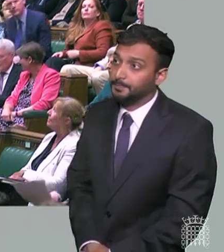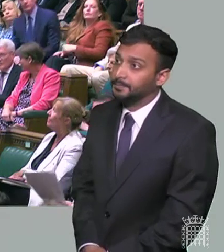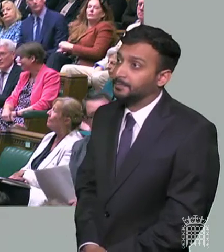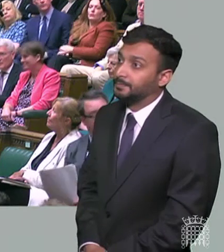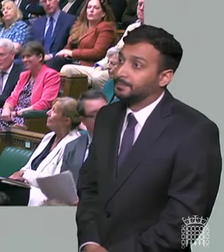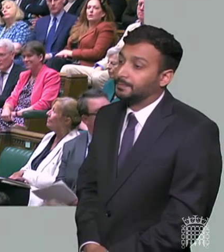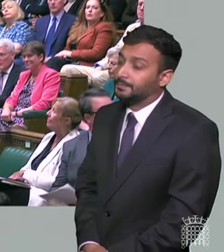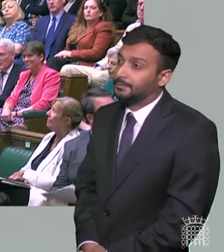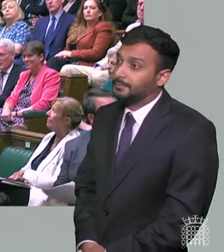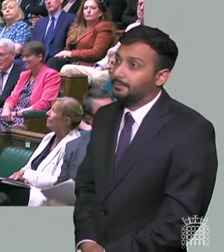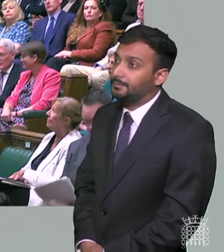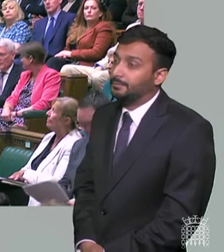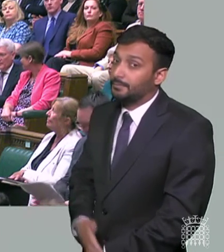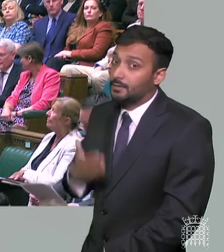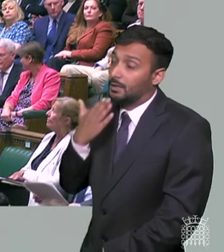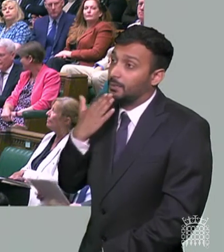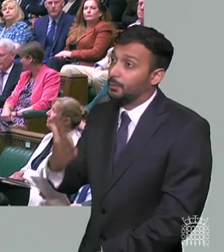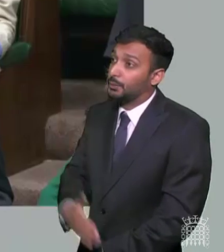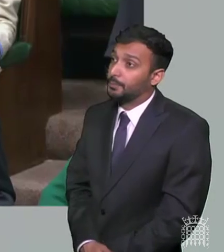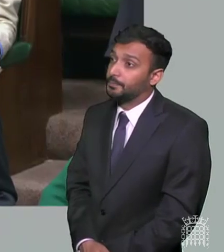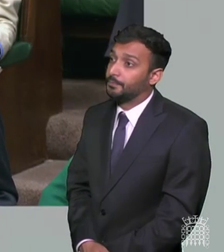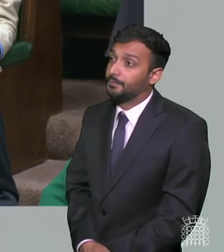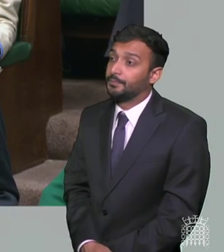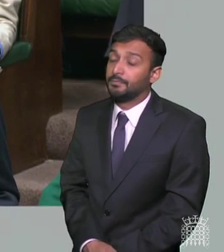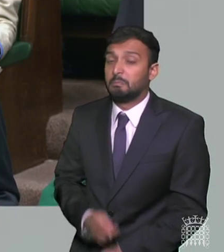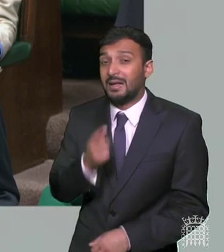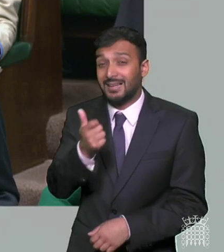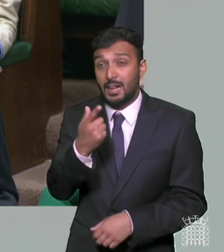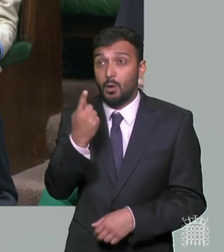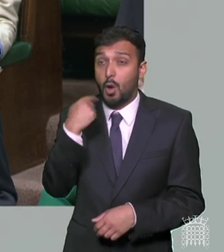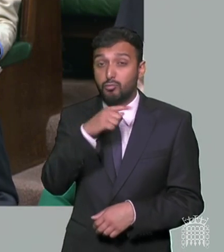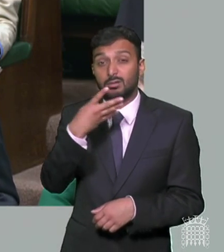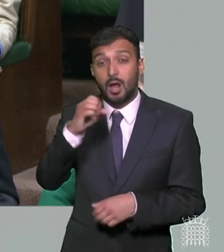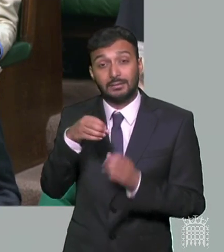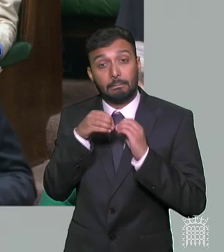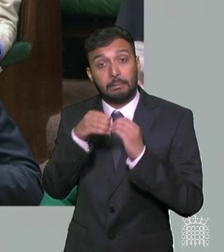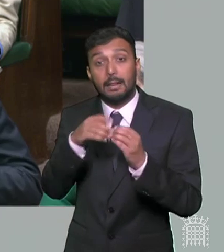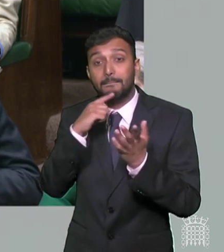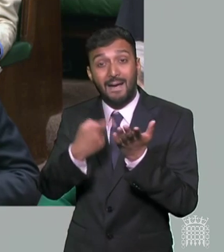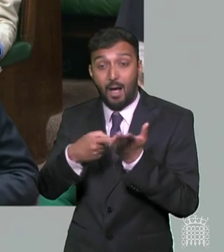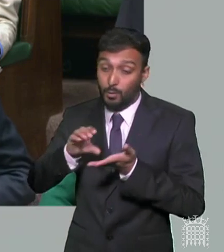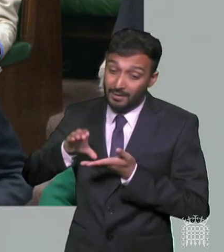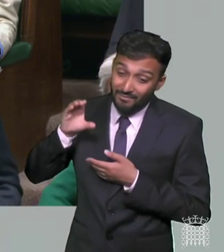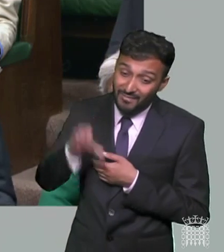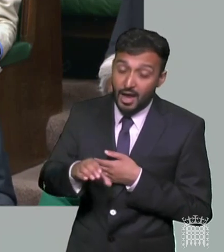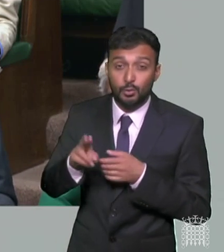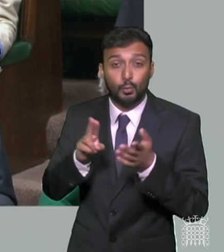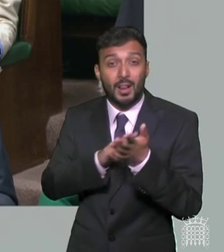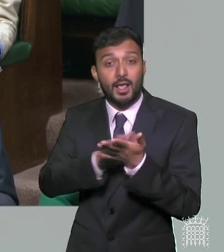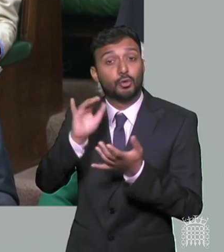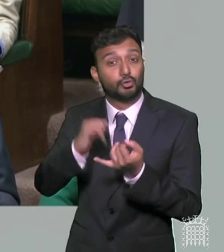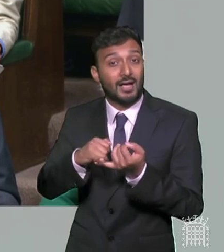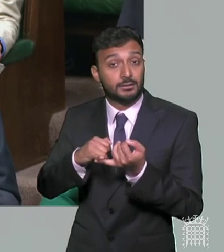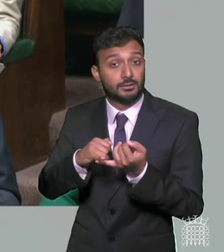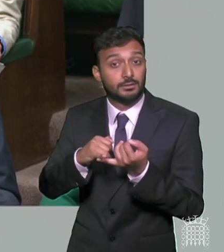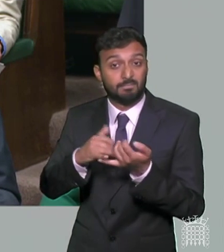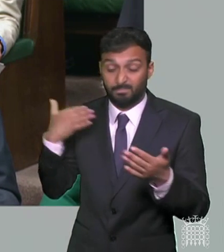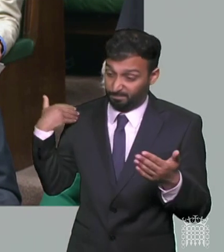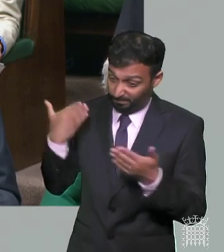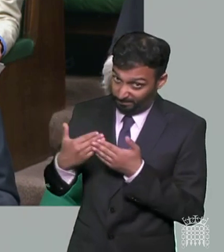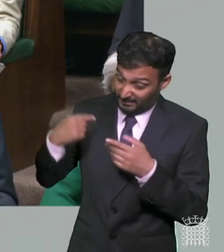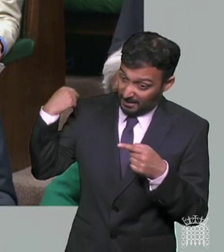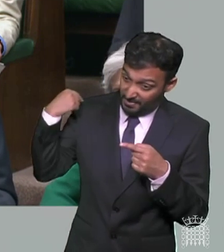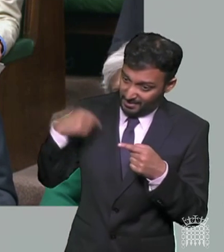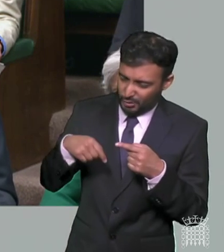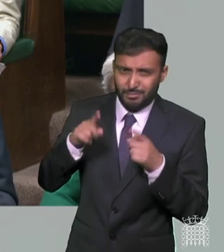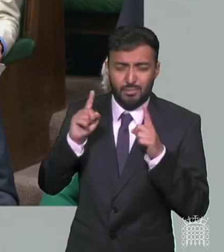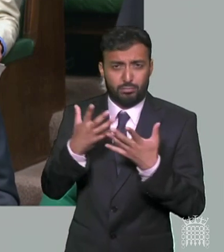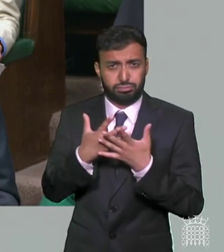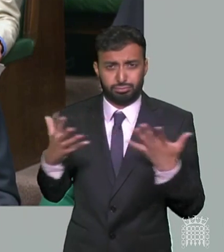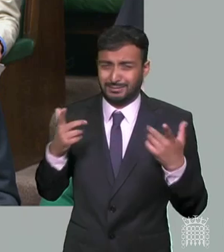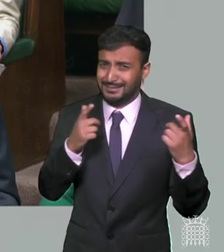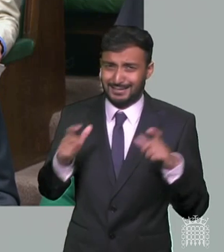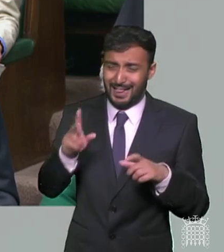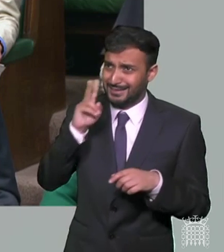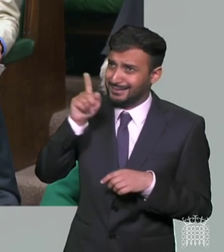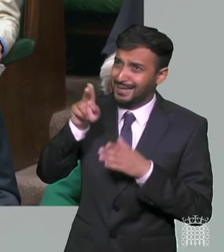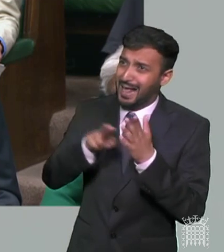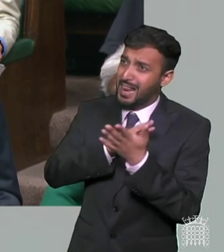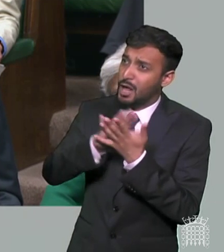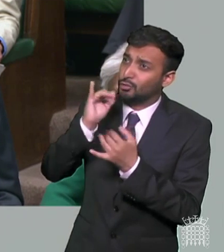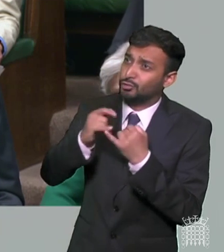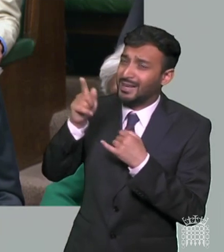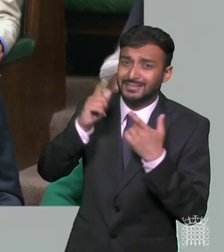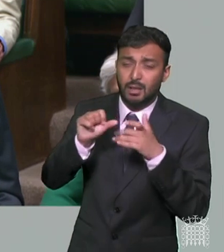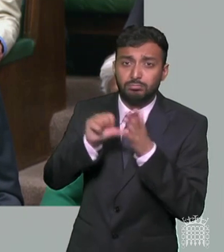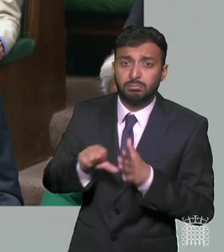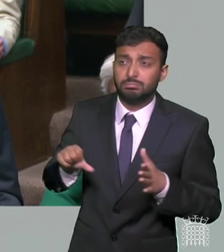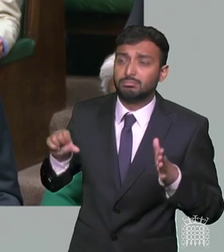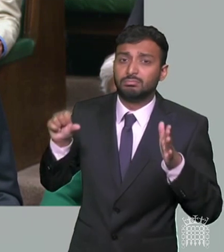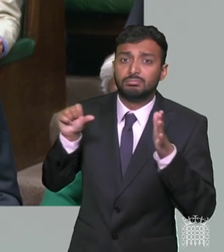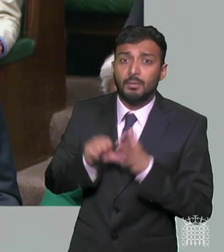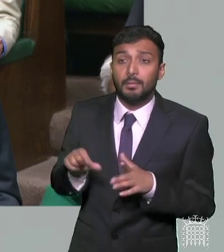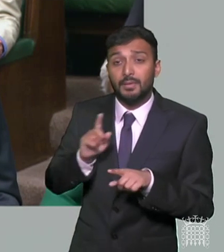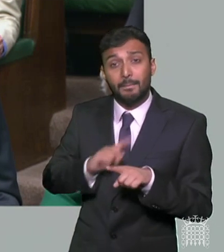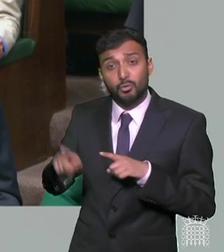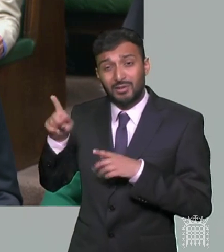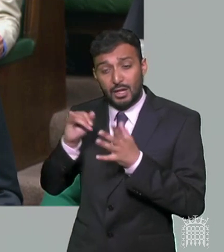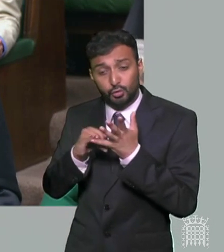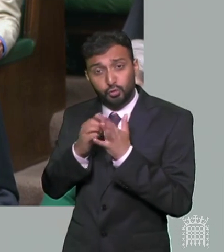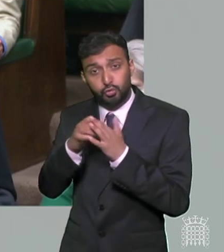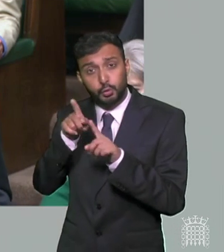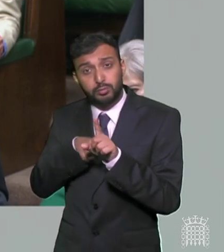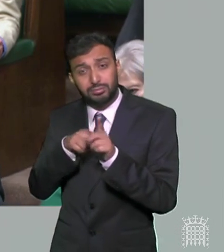This year, we are investing nearly £190 billion in the NHS, and yet many of us see disturbing deficiencies within NHS management, no more so than in the Shrewsbury and Telford Hospital NHS Trust.